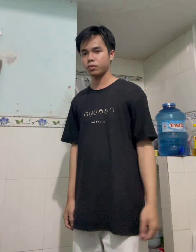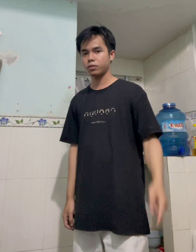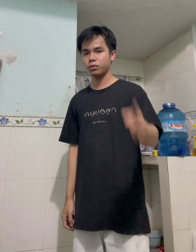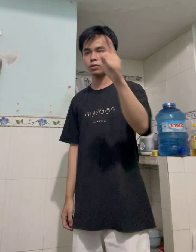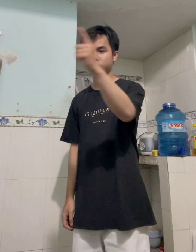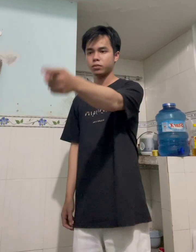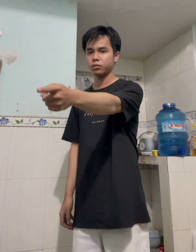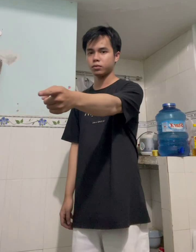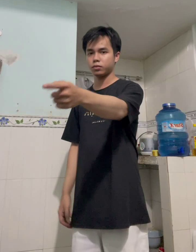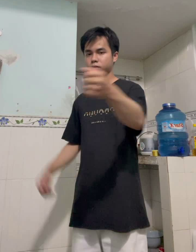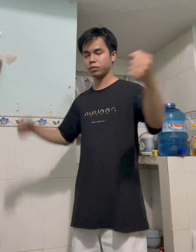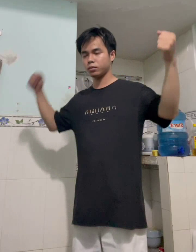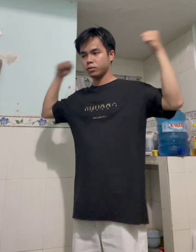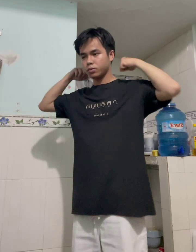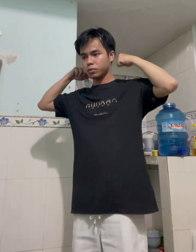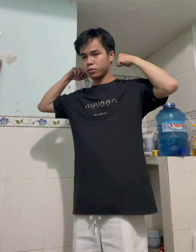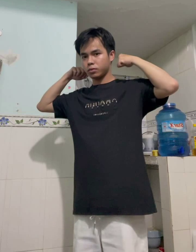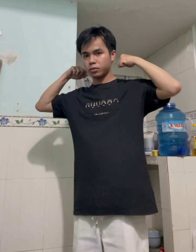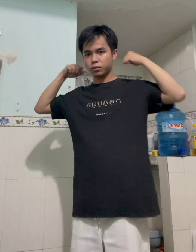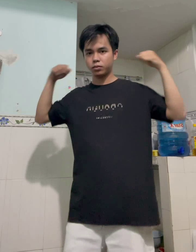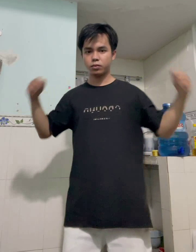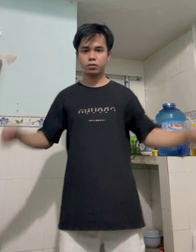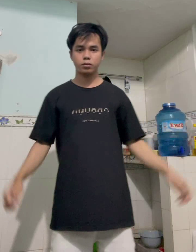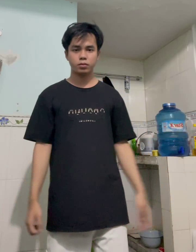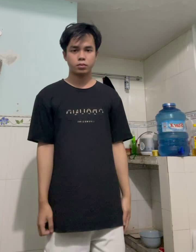ban khoe khong